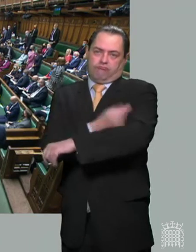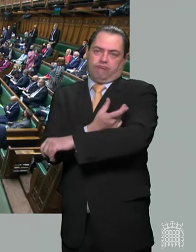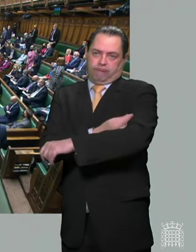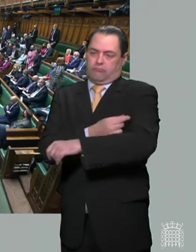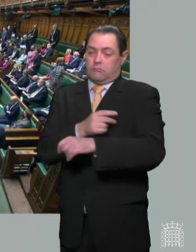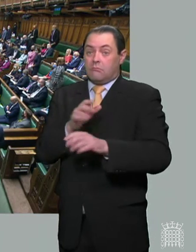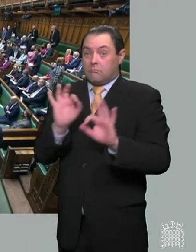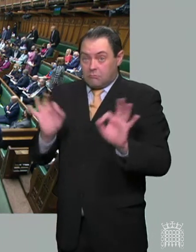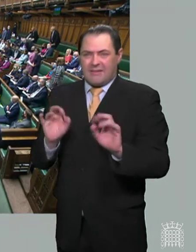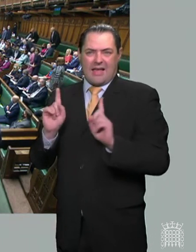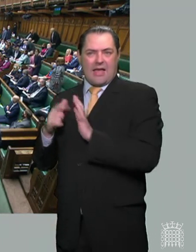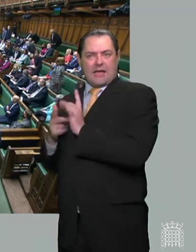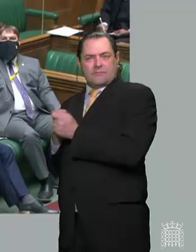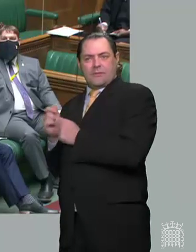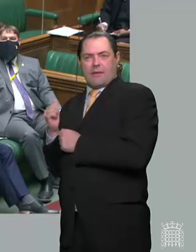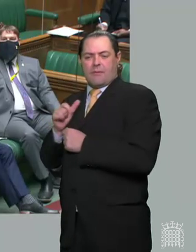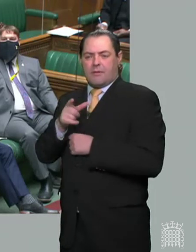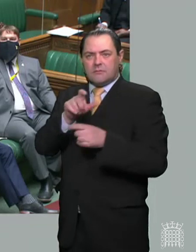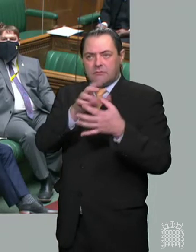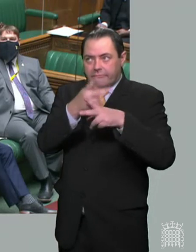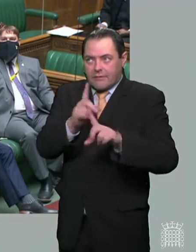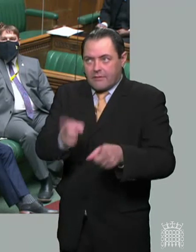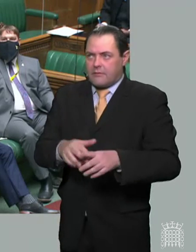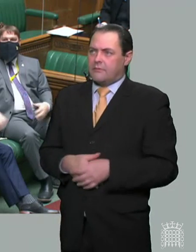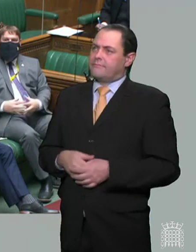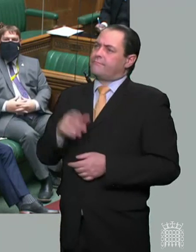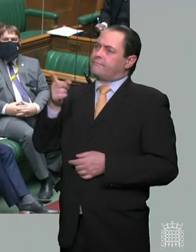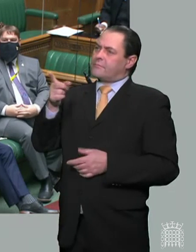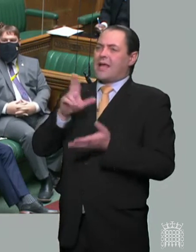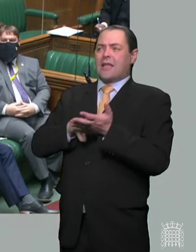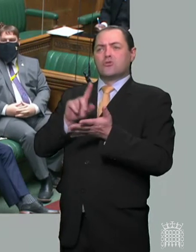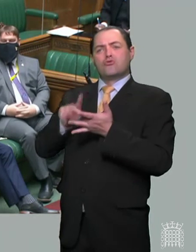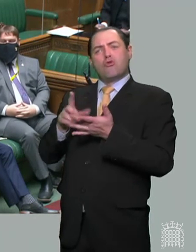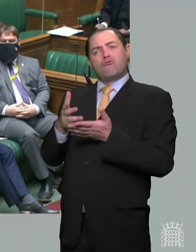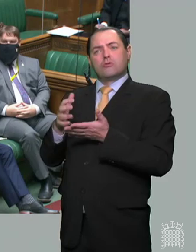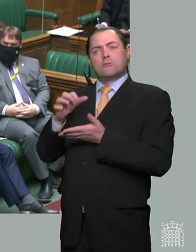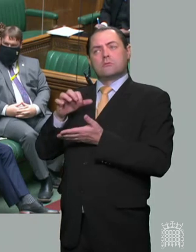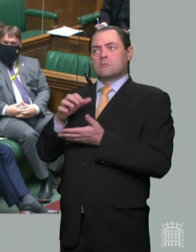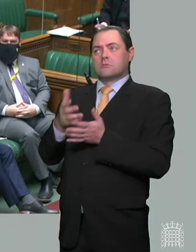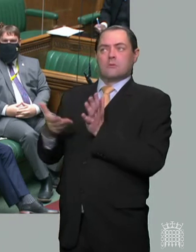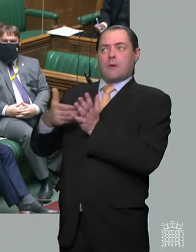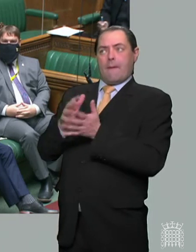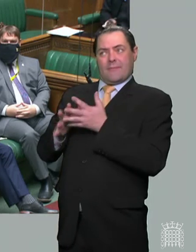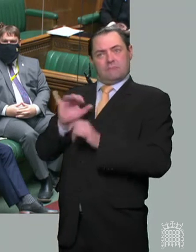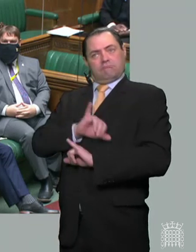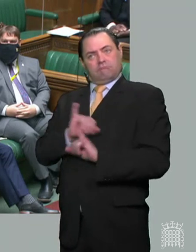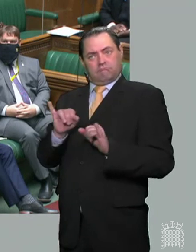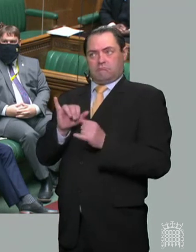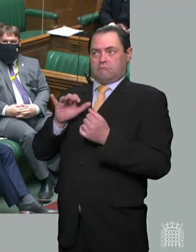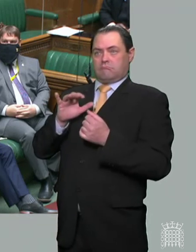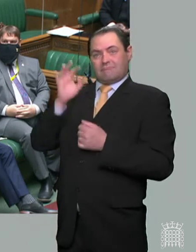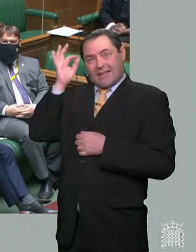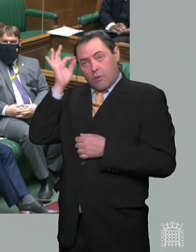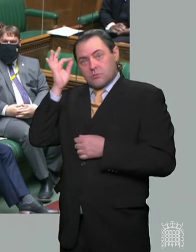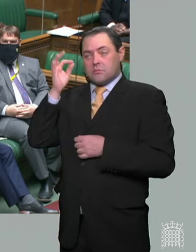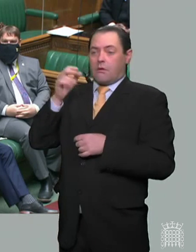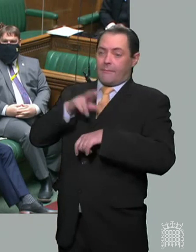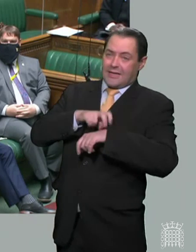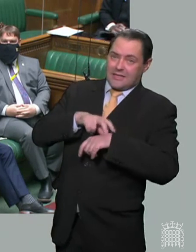The increase in employers’ national insurance payments will place a huge burden on the public sector from local government to police and fire services.